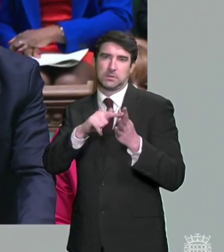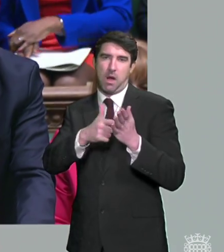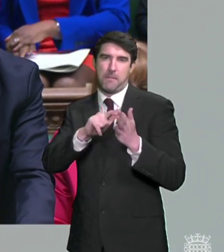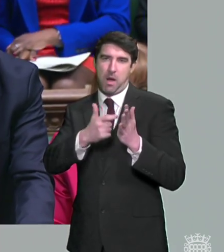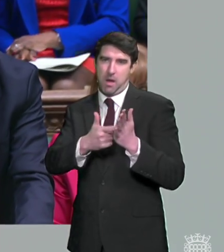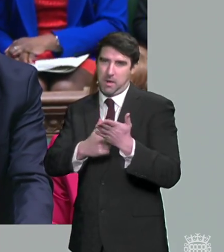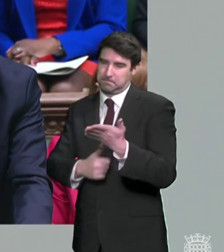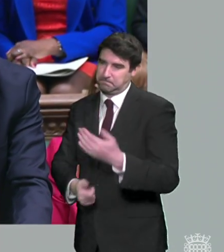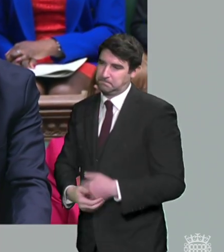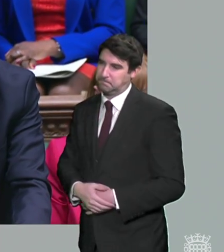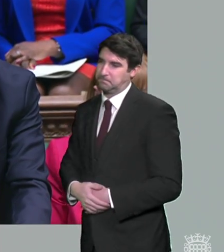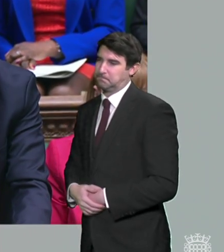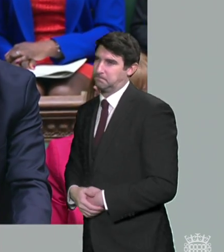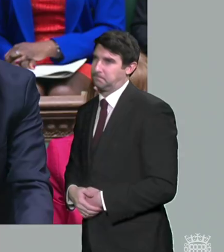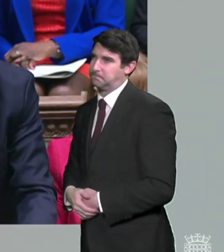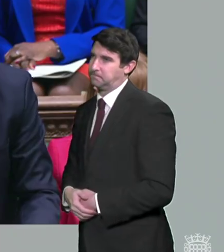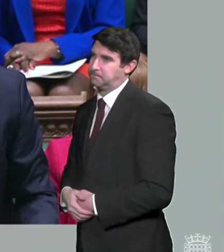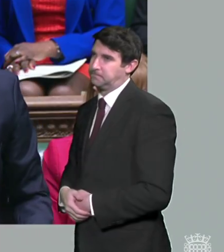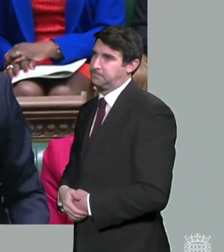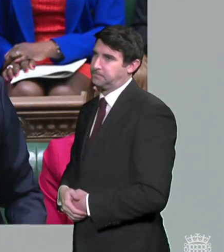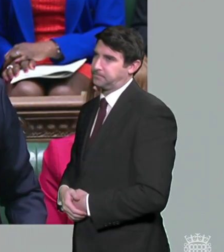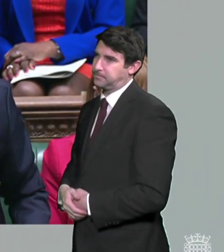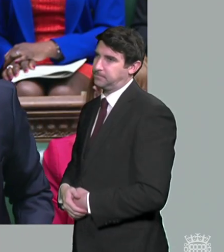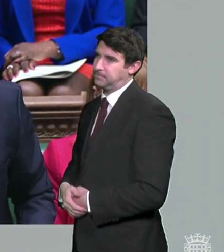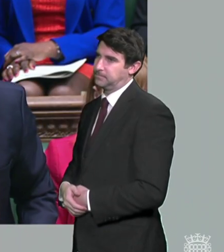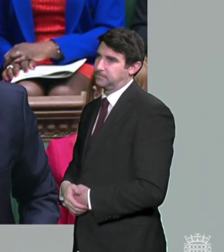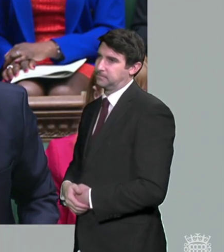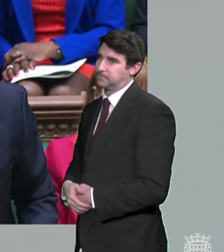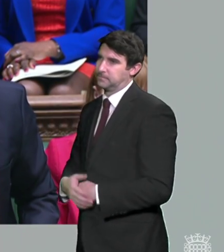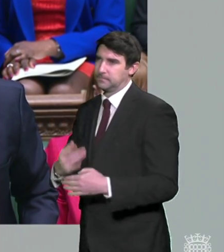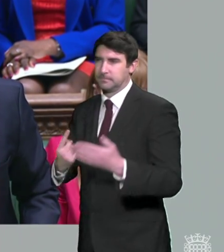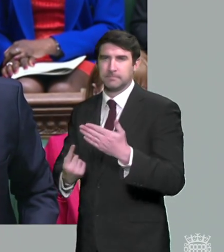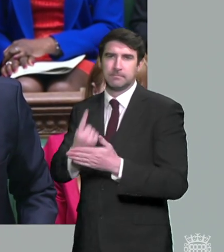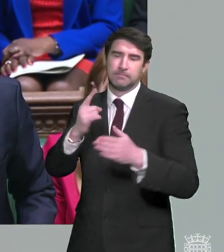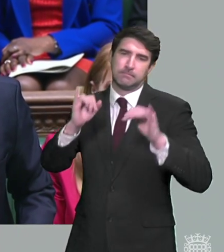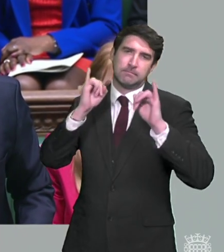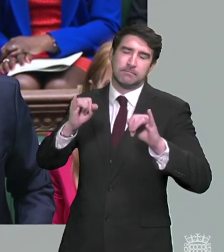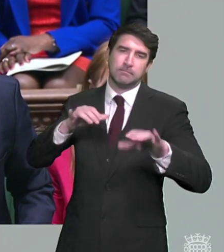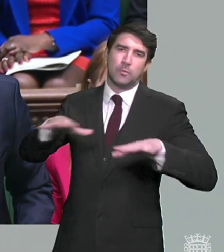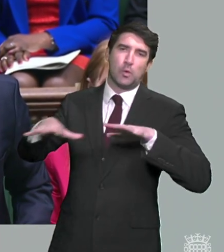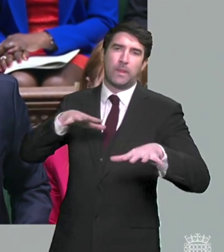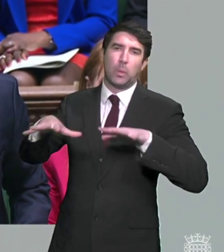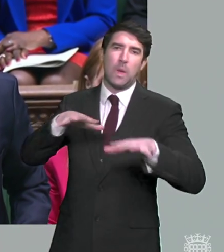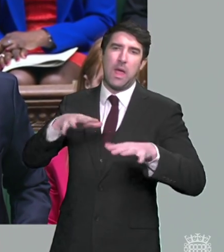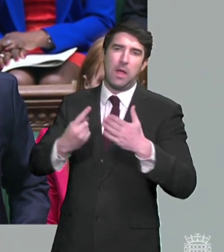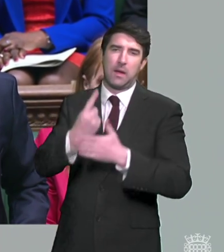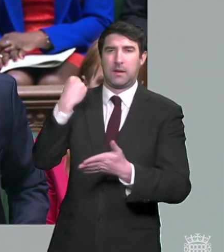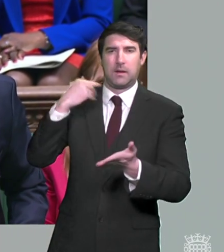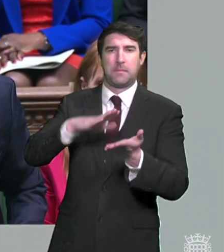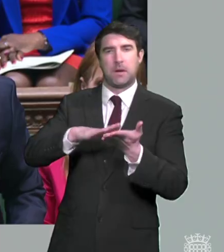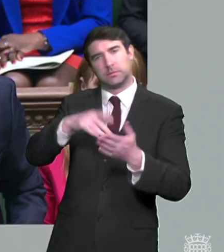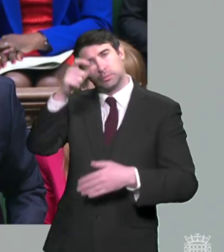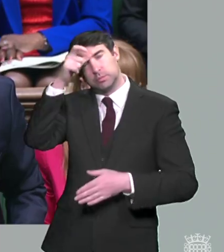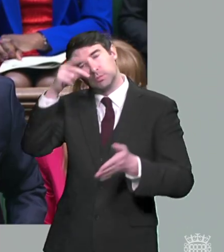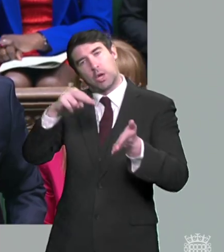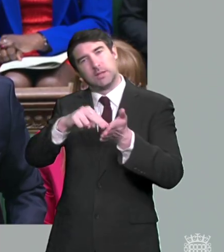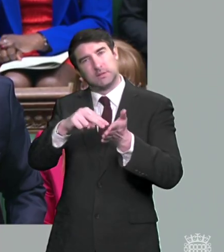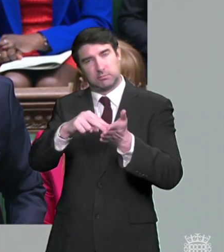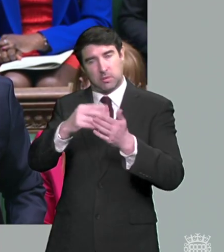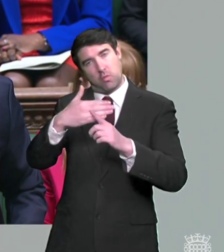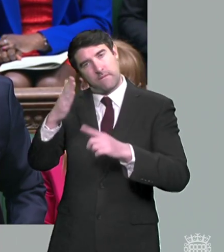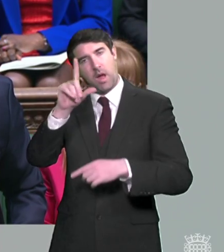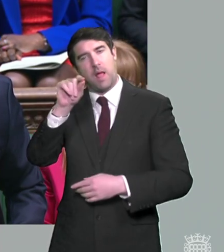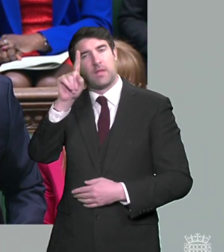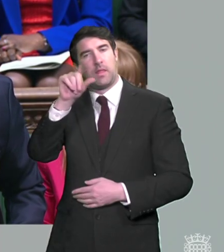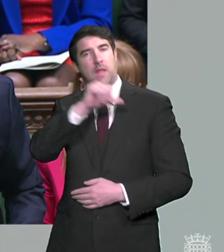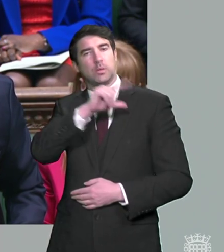More than 11,000 people have died as a result of the devastating earthquake in Turkey and Syria, and the number is sadly rising.